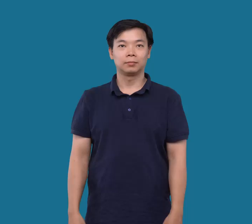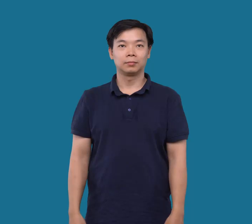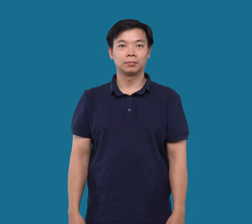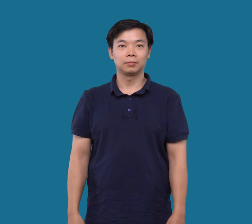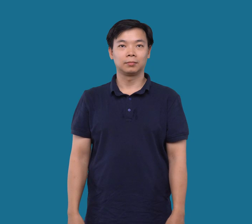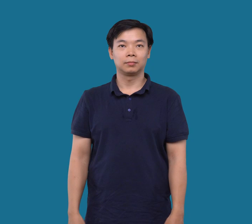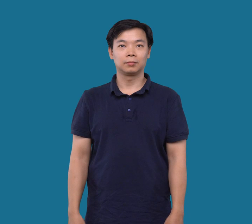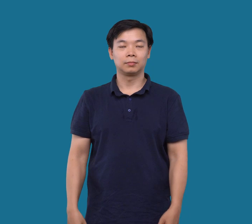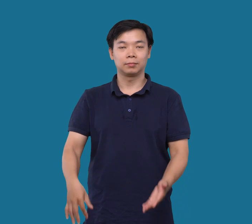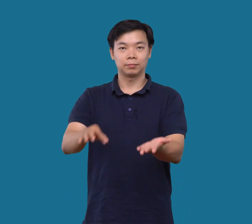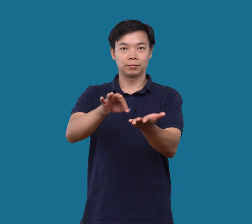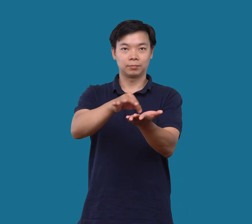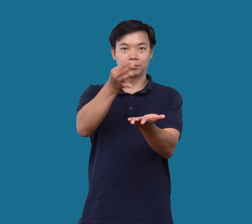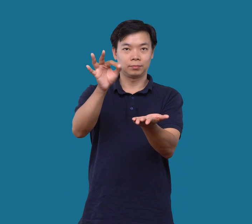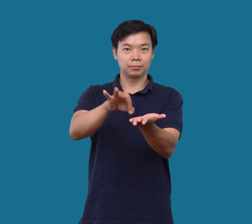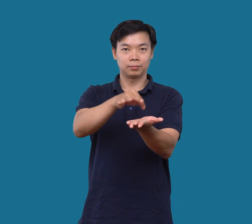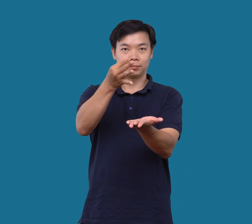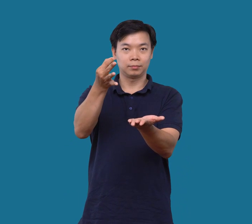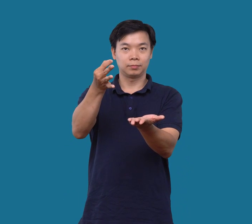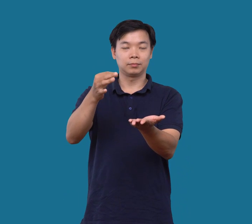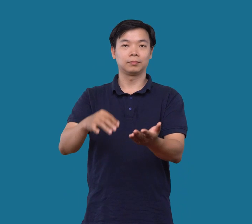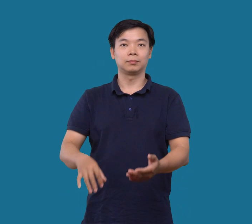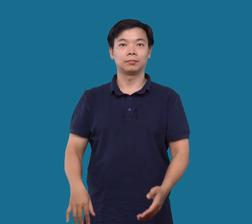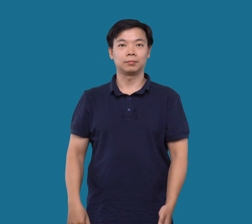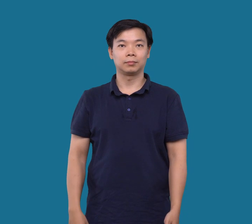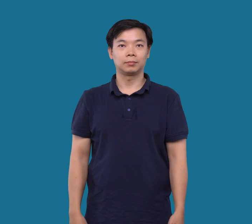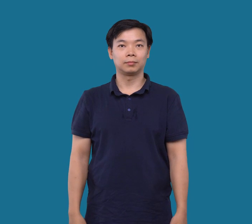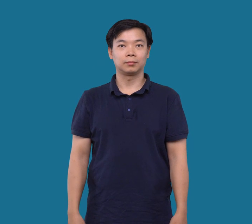thêu